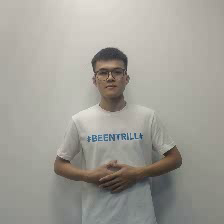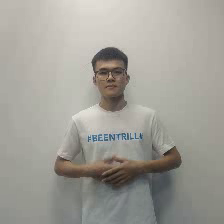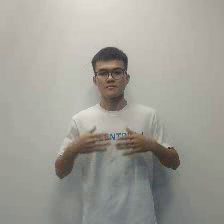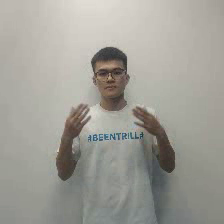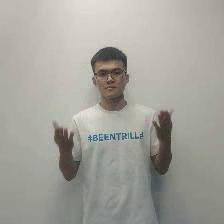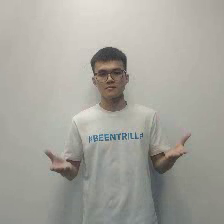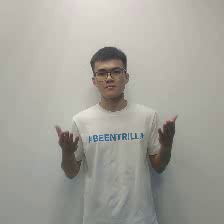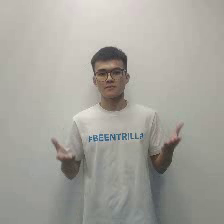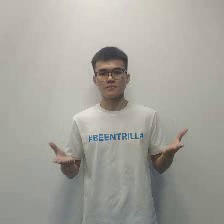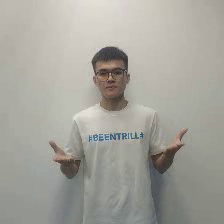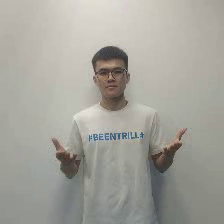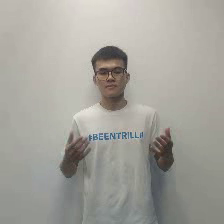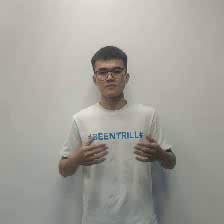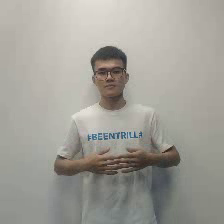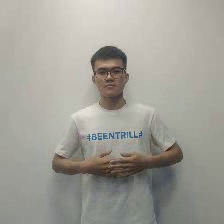Nặng